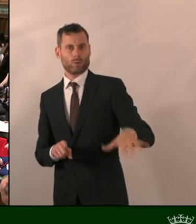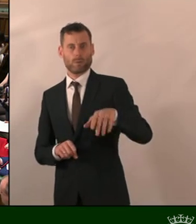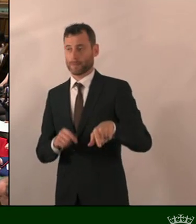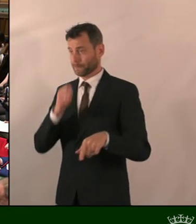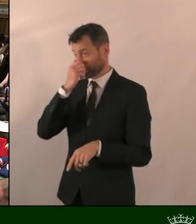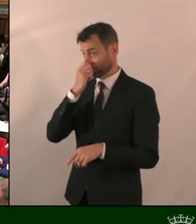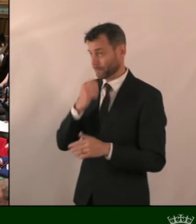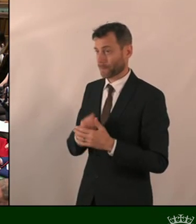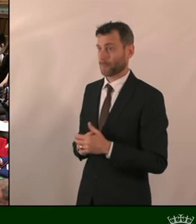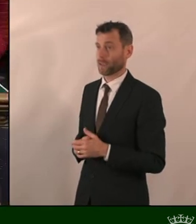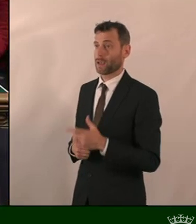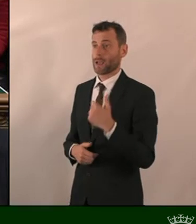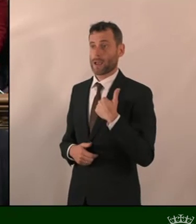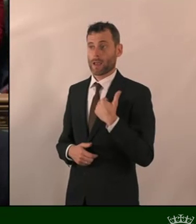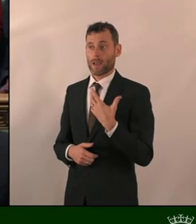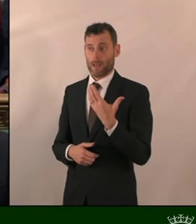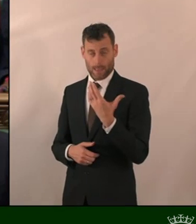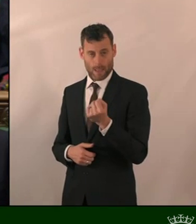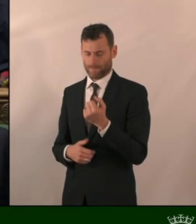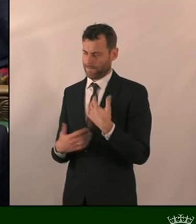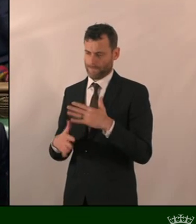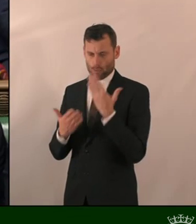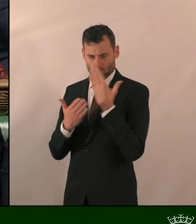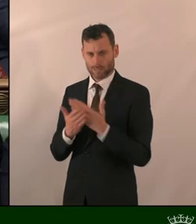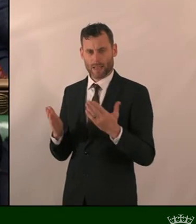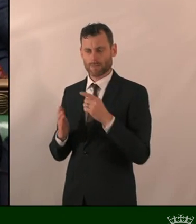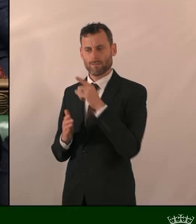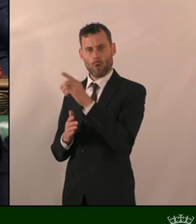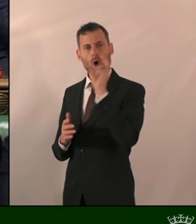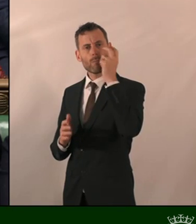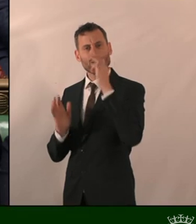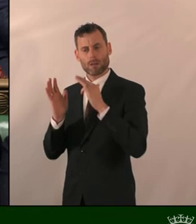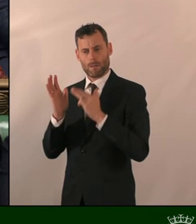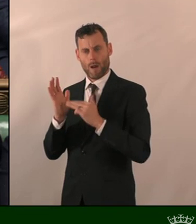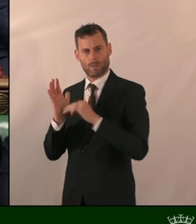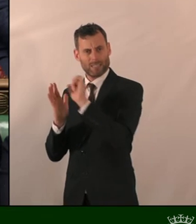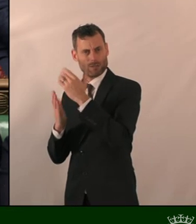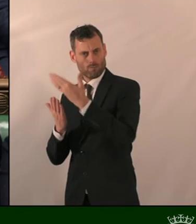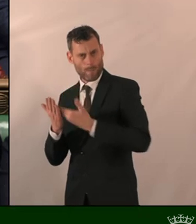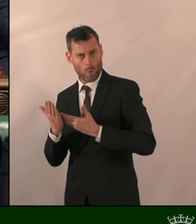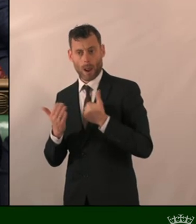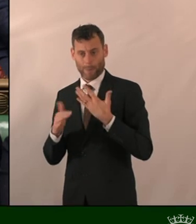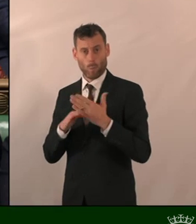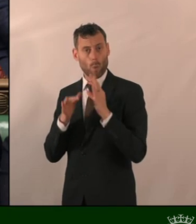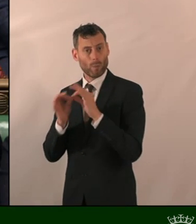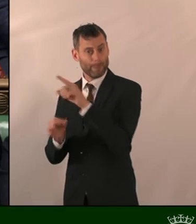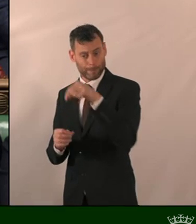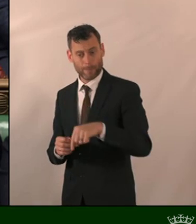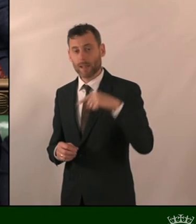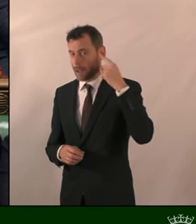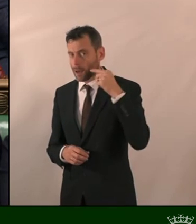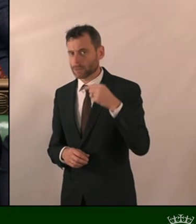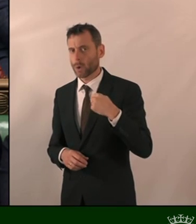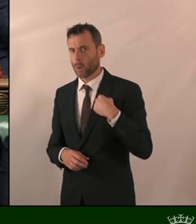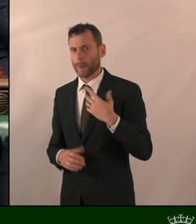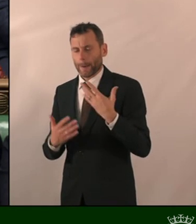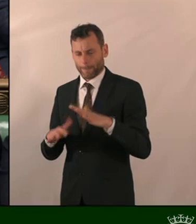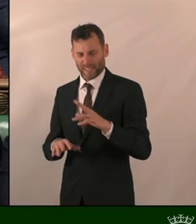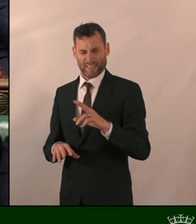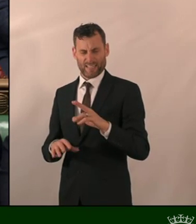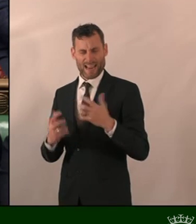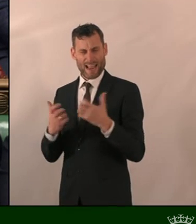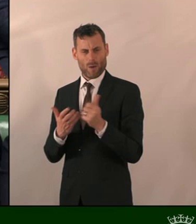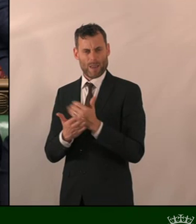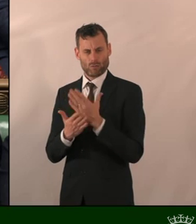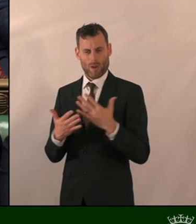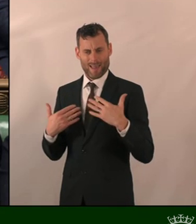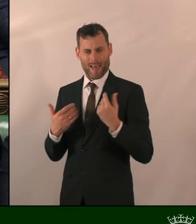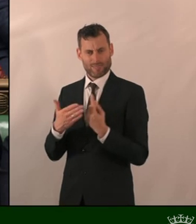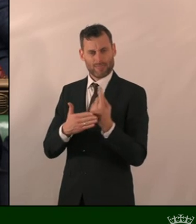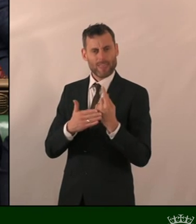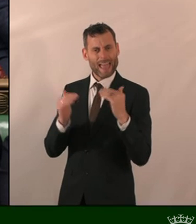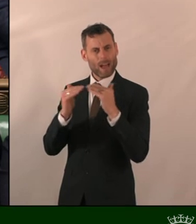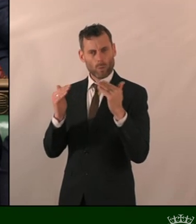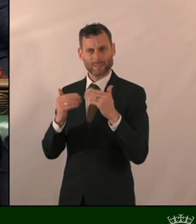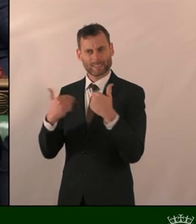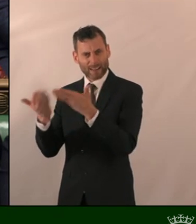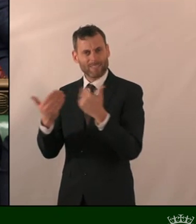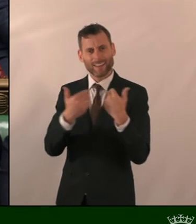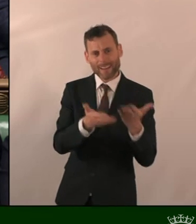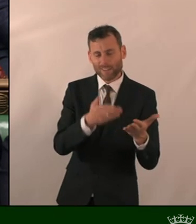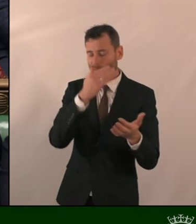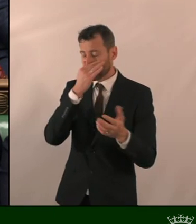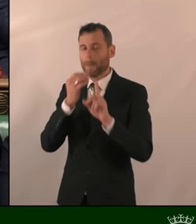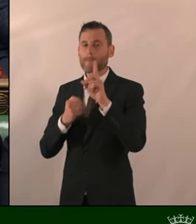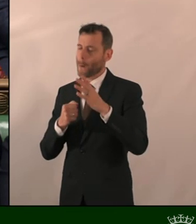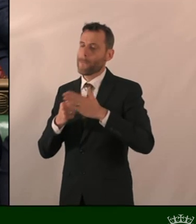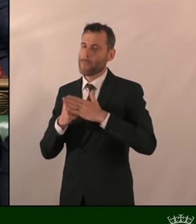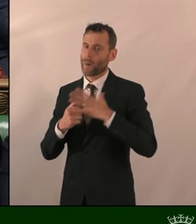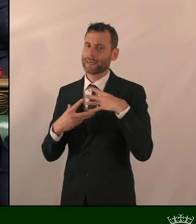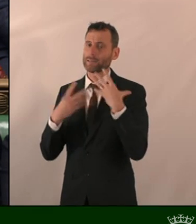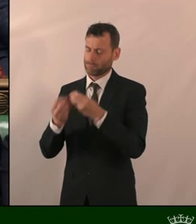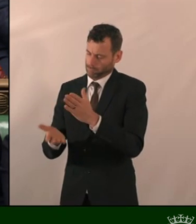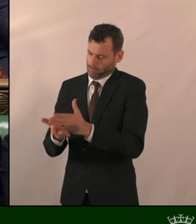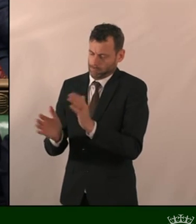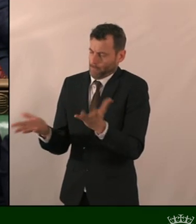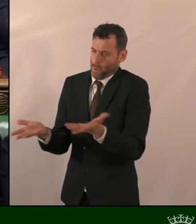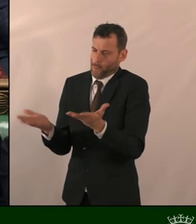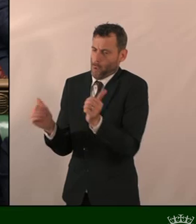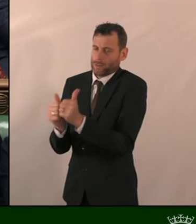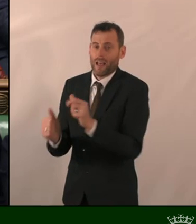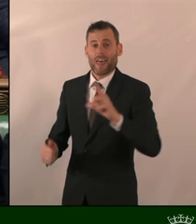Actually, I have the highest respect for Professor Marmot and did a lot of work with him in London—we did a huge amount there to reduce health inequalities and inequalities in life expectancy—but I do not deny that there is more to be done.